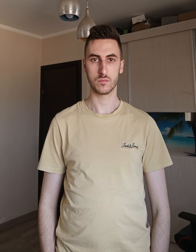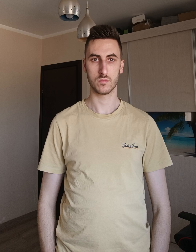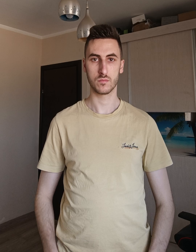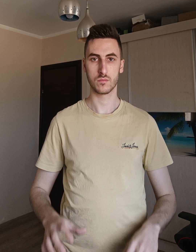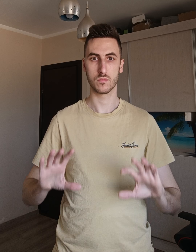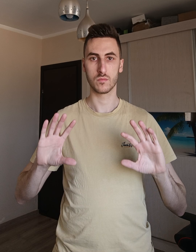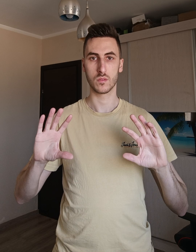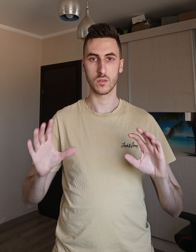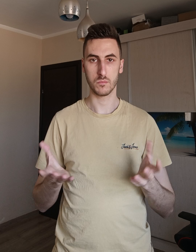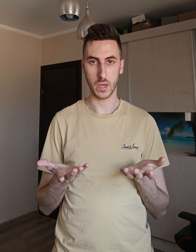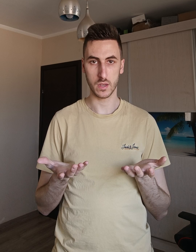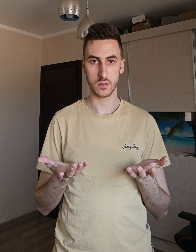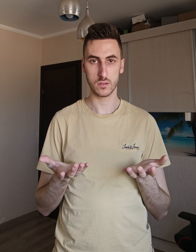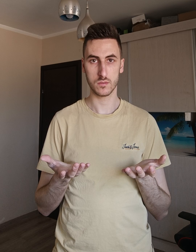מהר